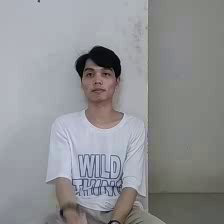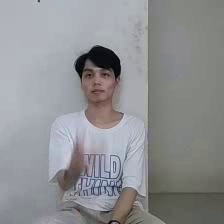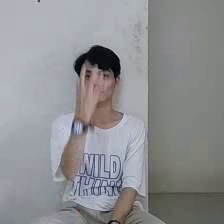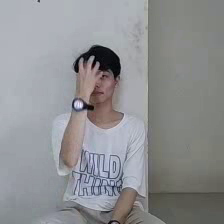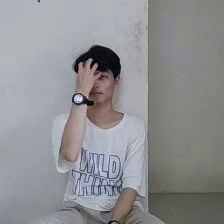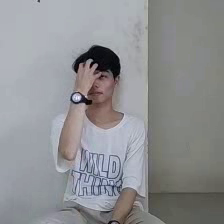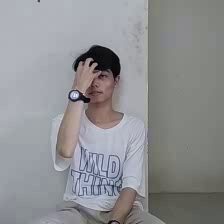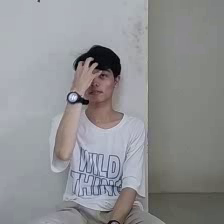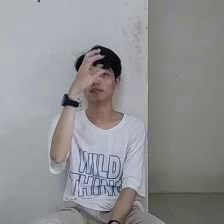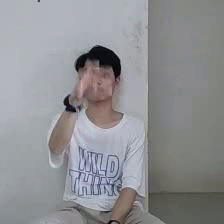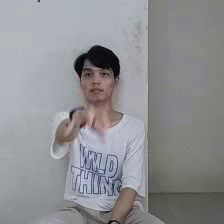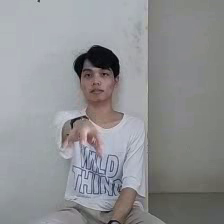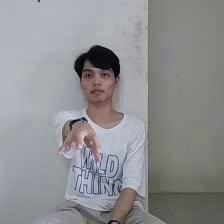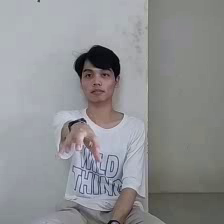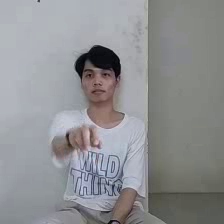Áp dụng